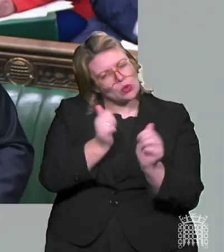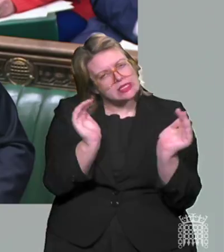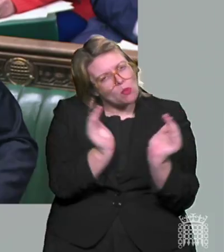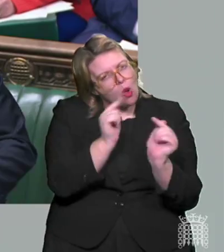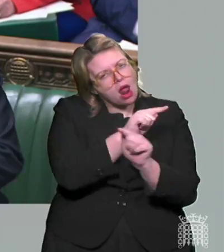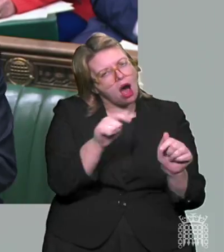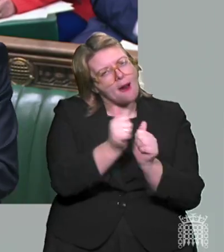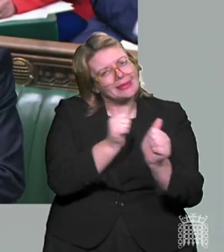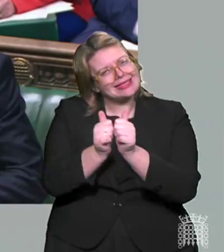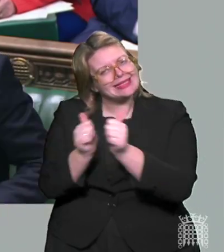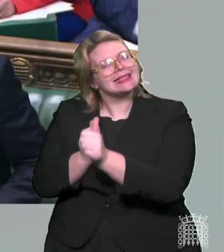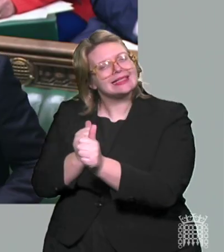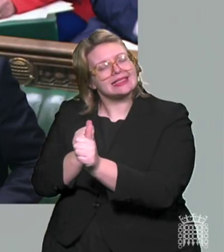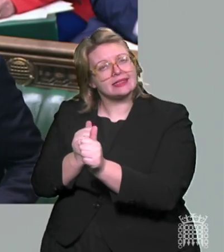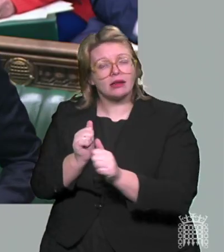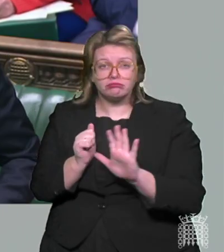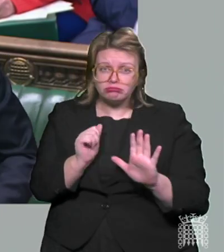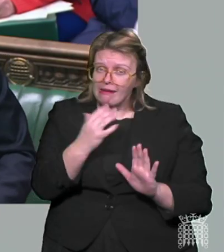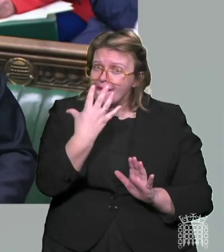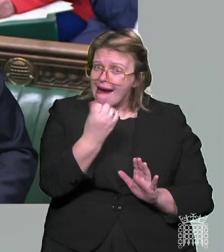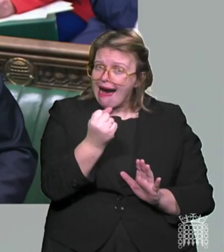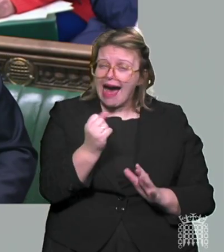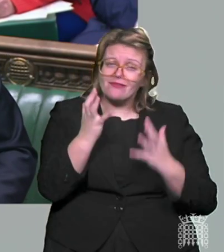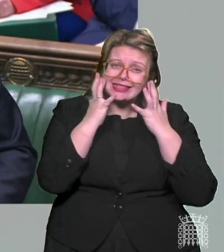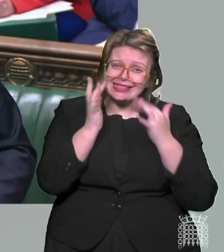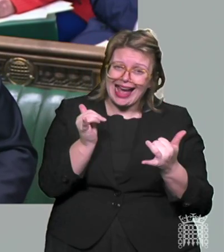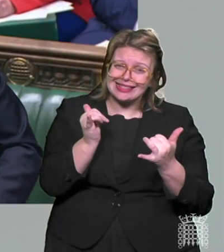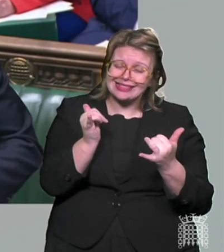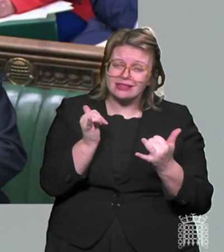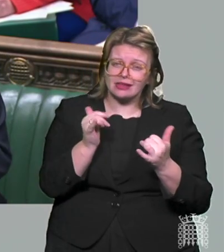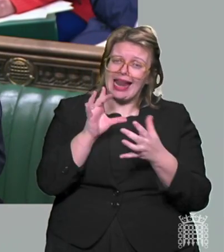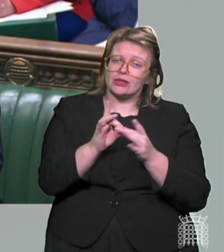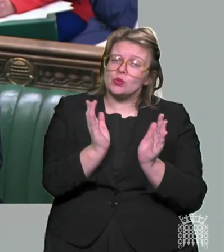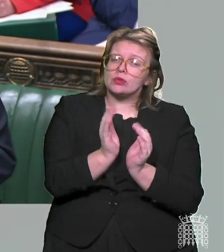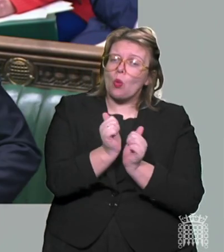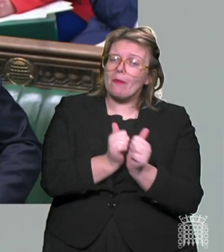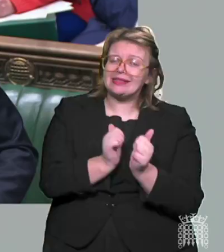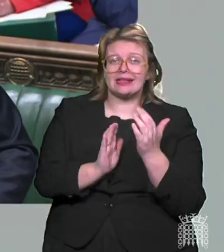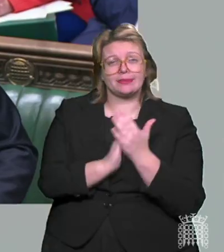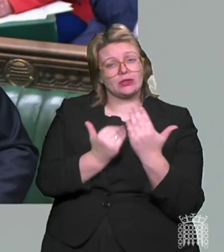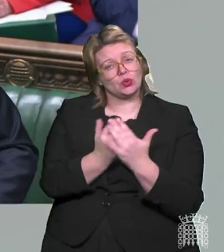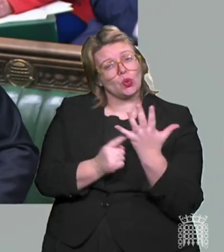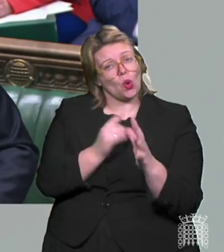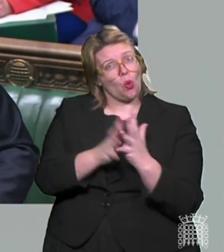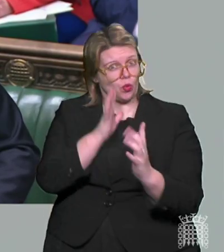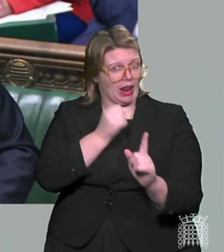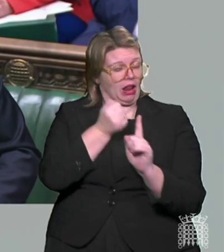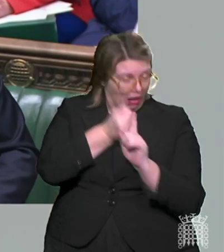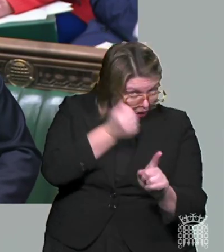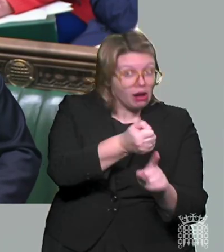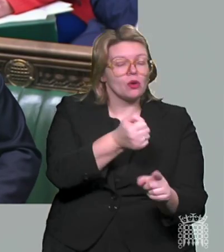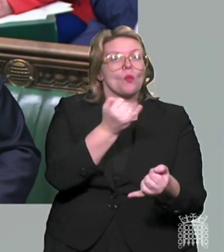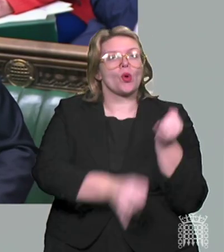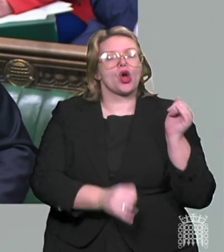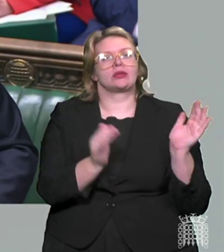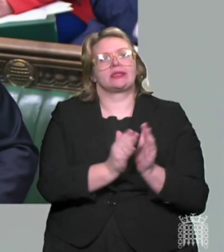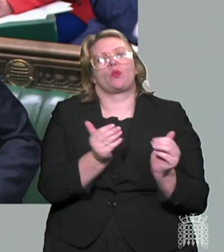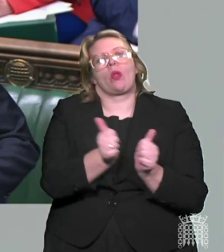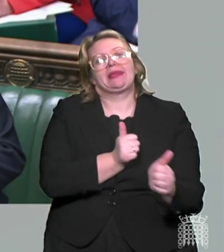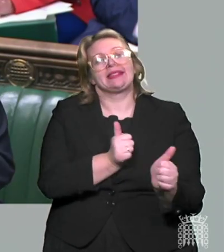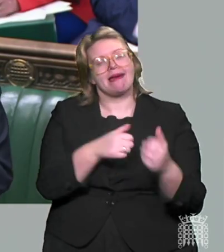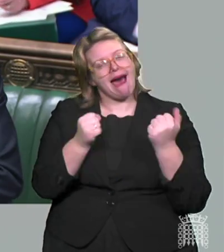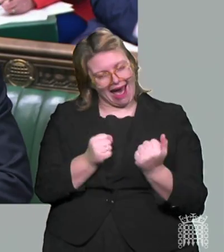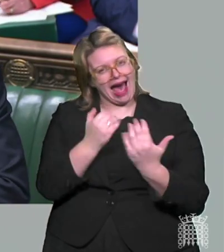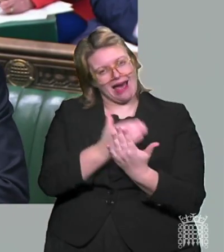I am pleased to tell him that we do have a small business test to consider whether the impacts of regulatory changes will disproportionately affect small and micro-businesses.